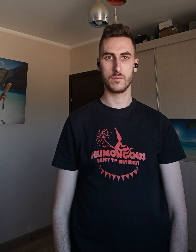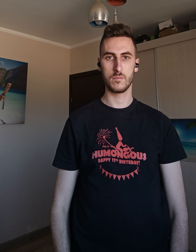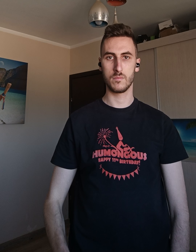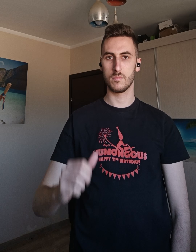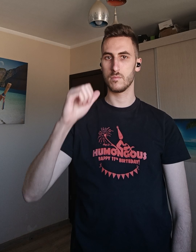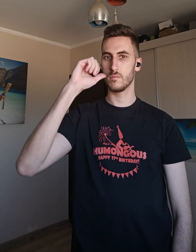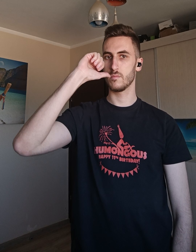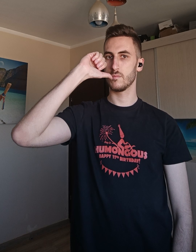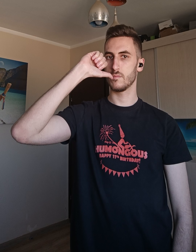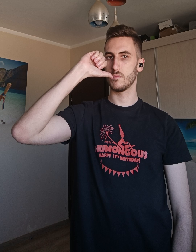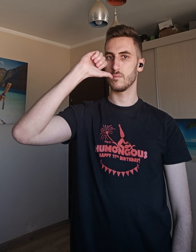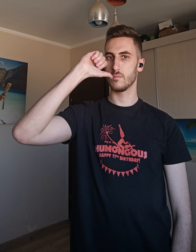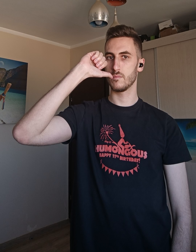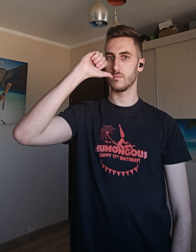מים